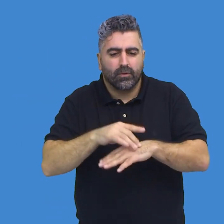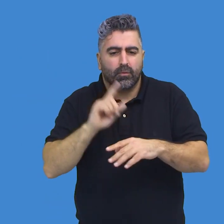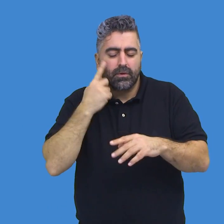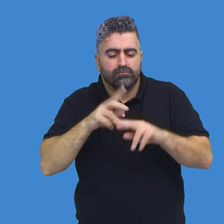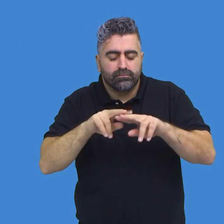descubrir